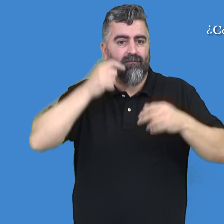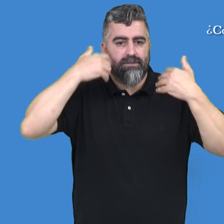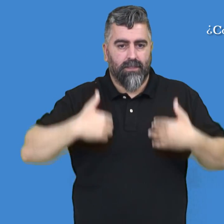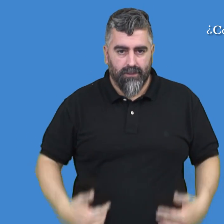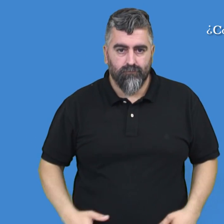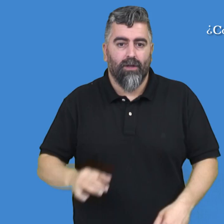cuerpo